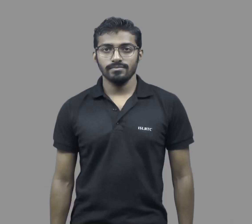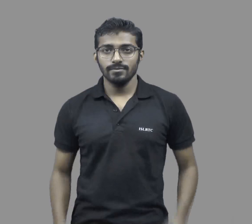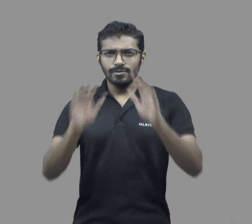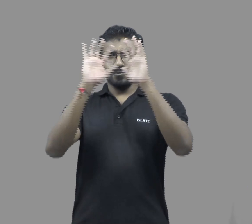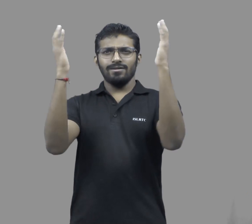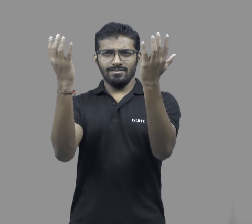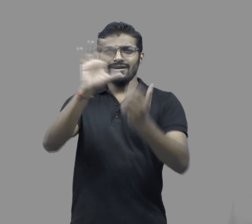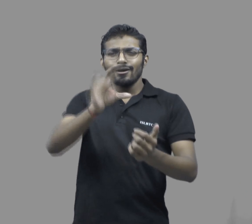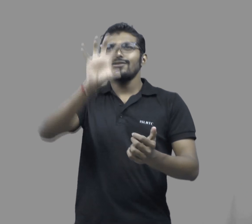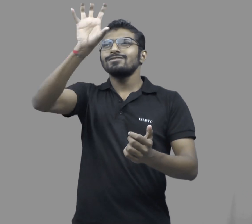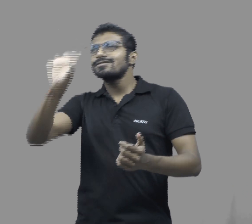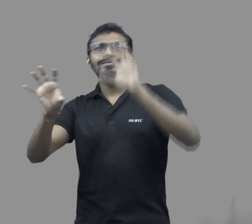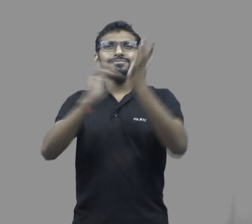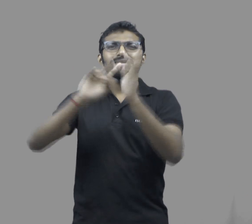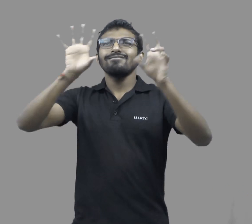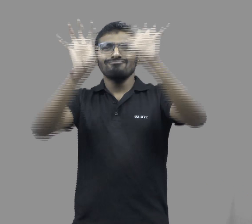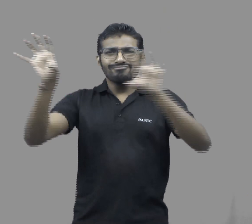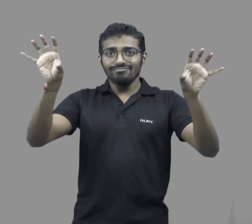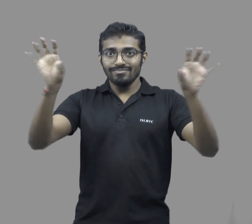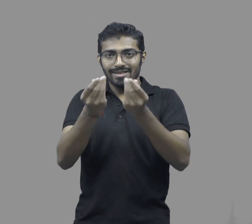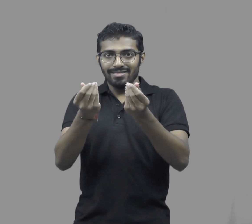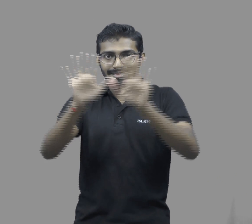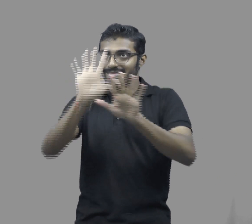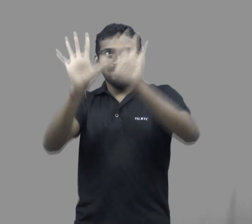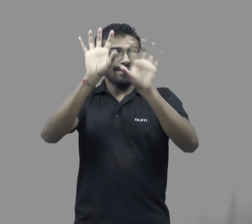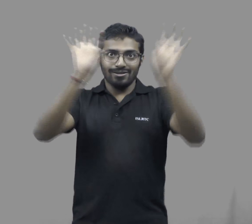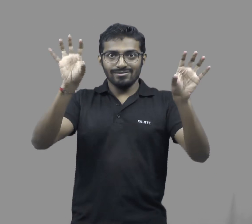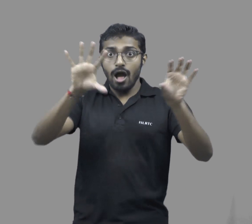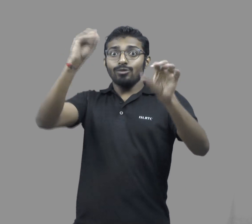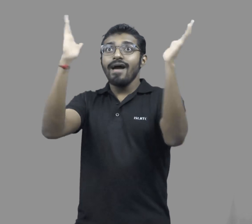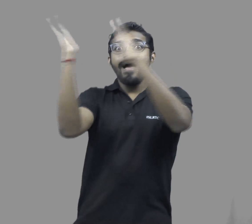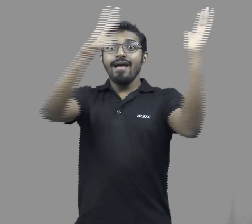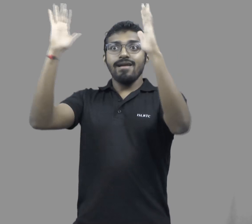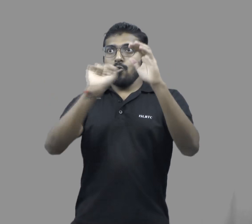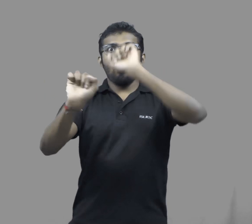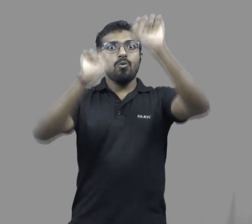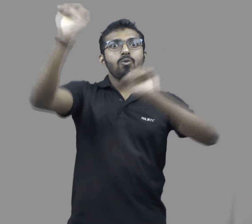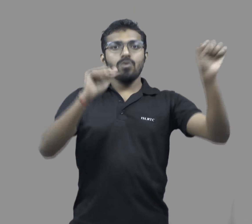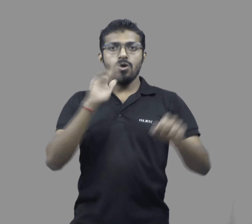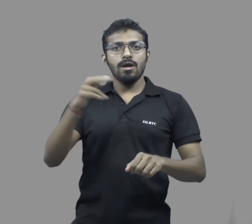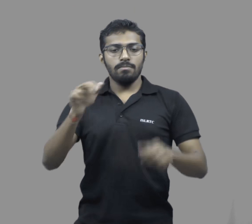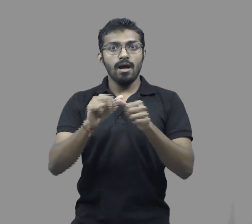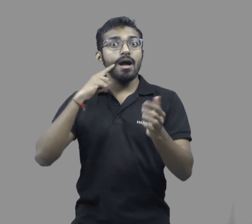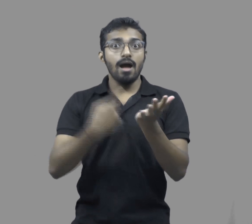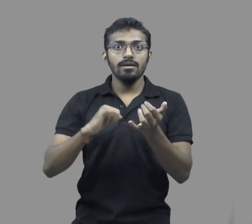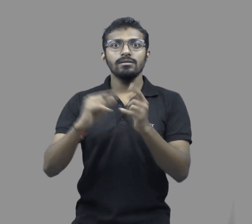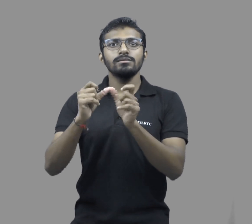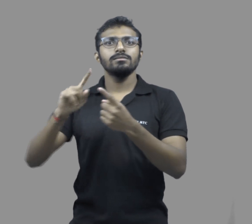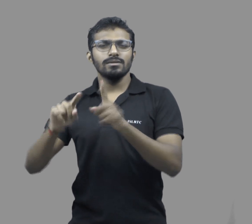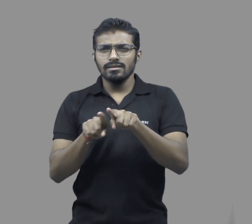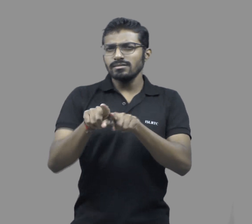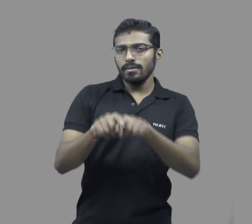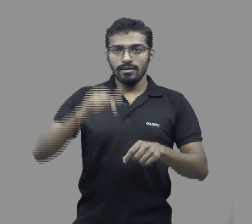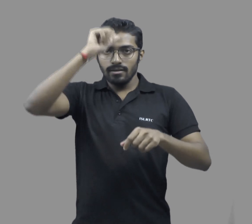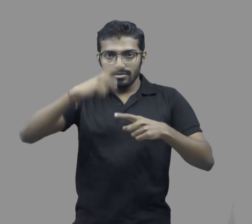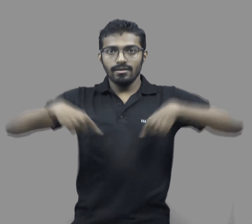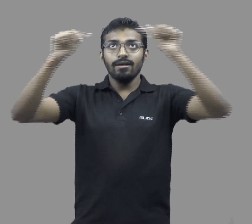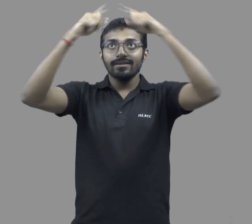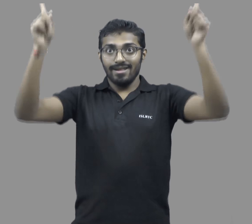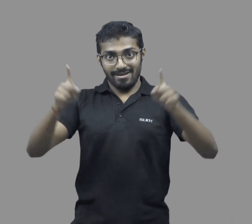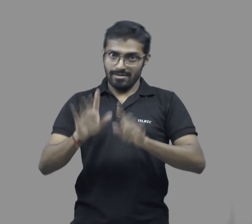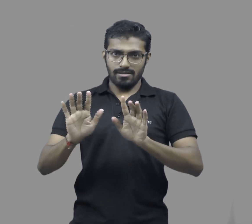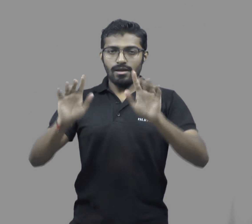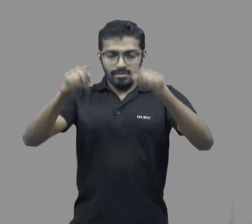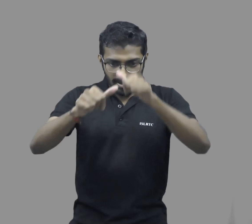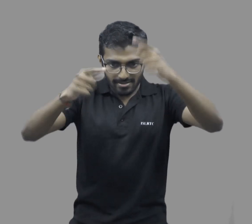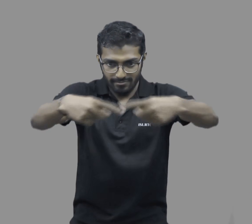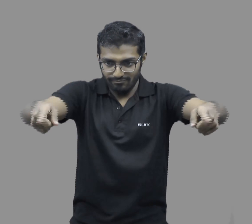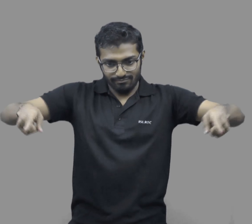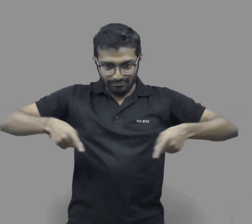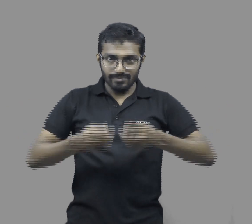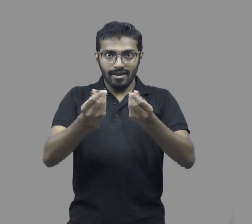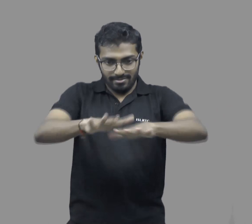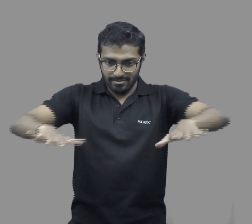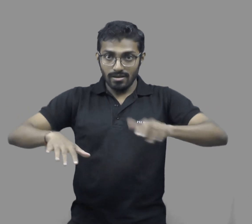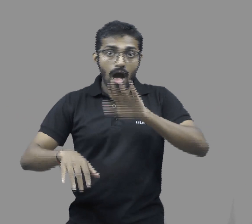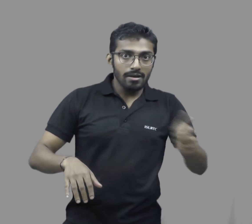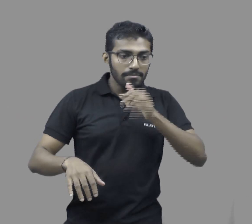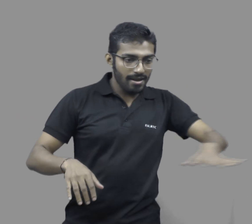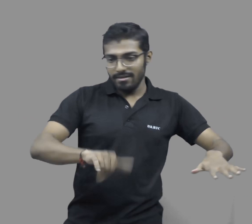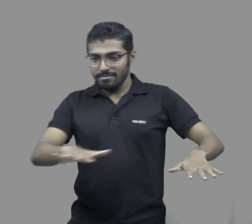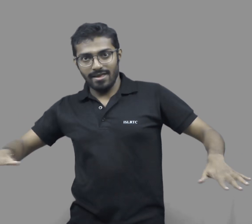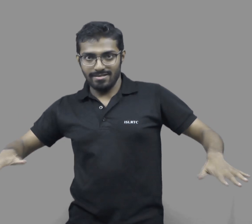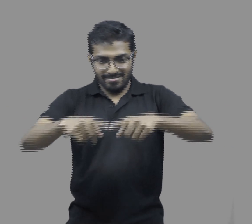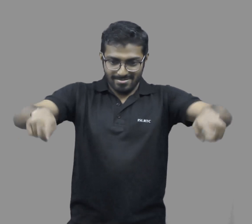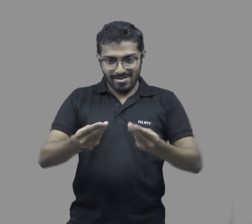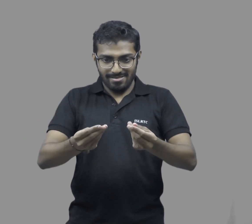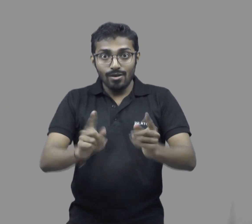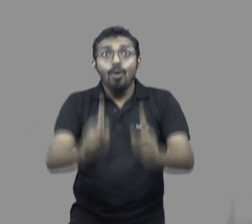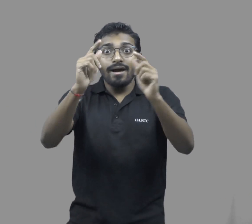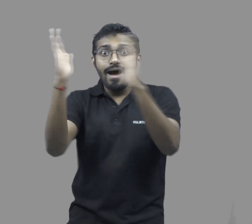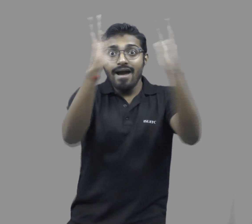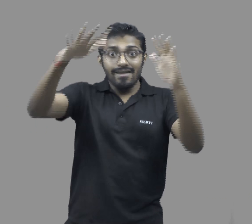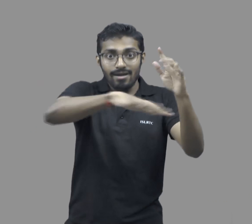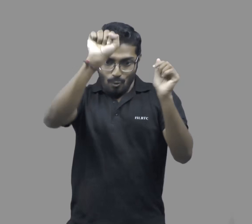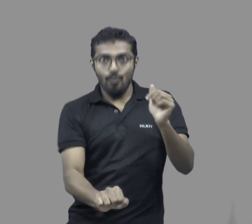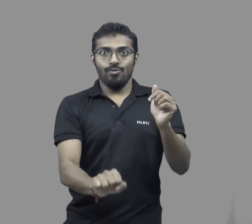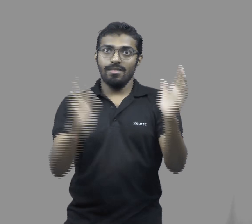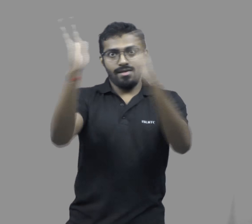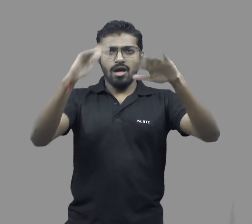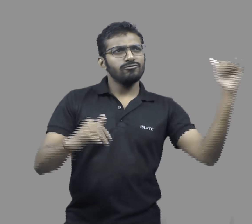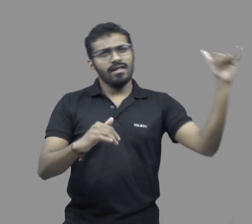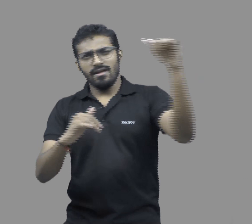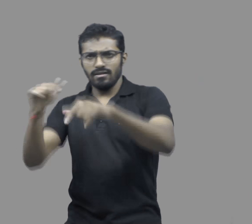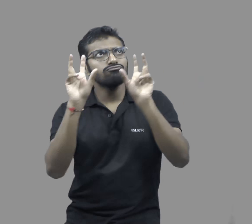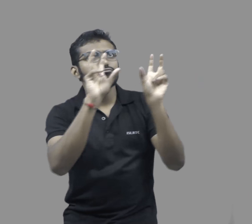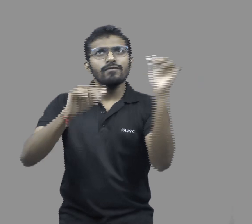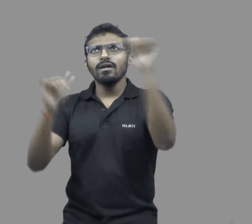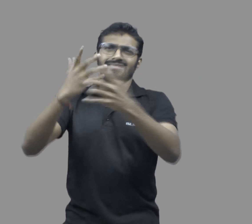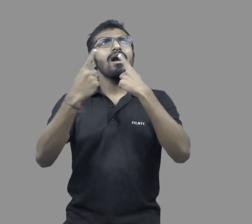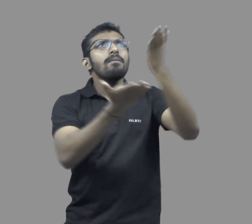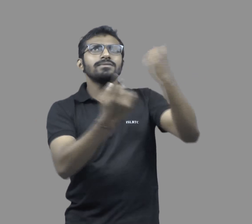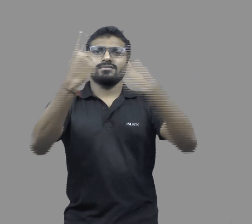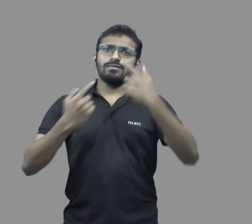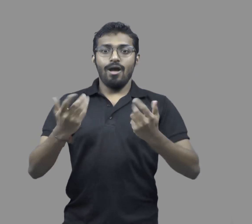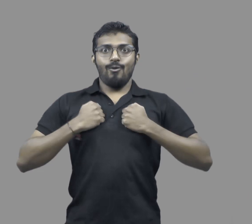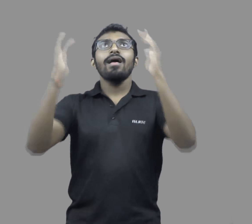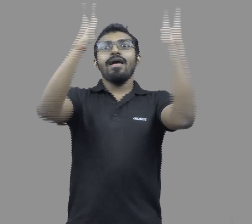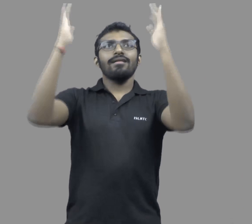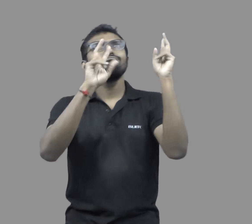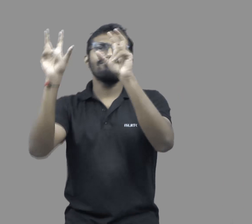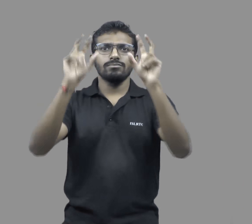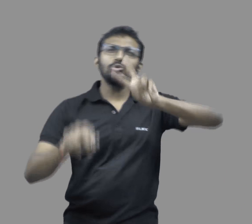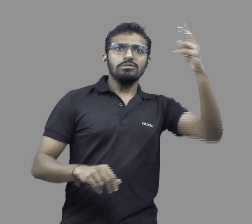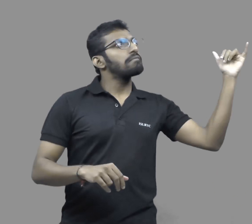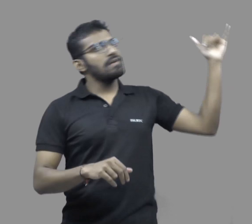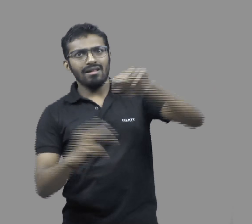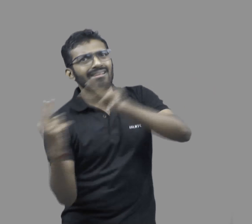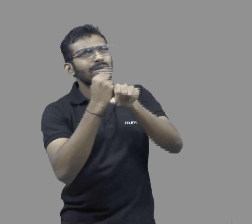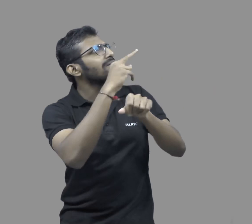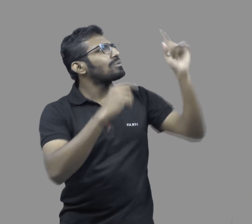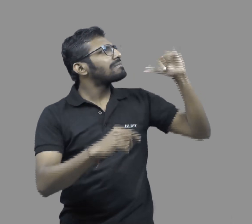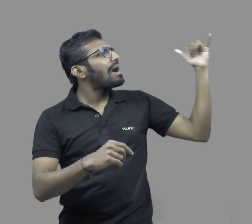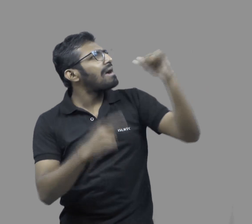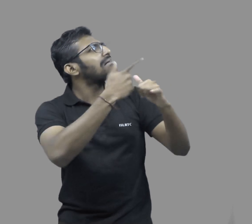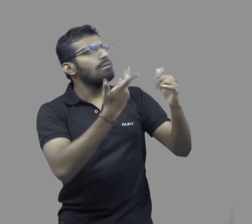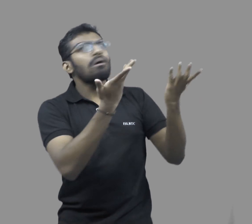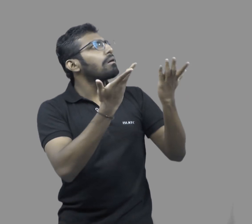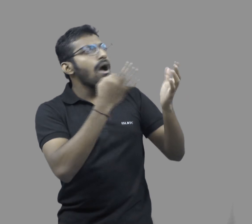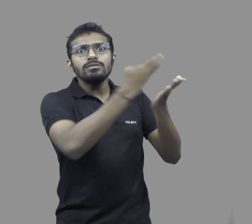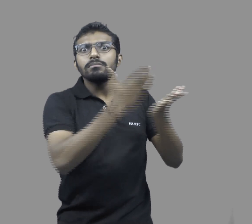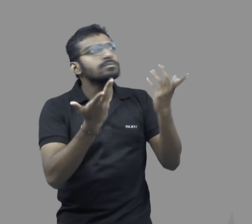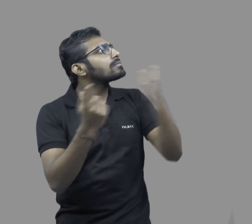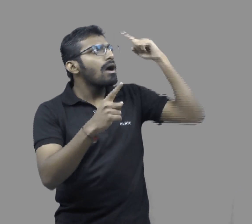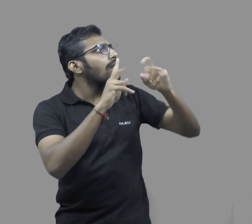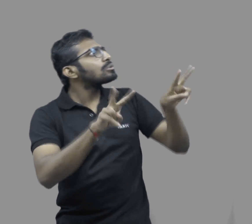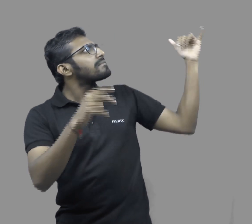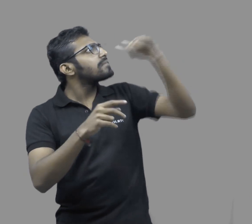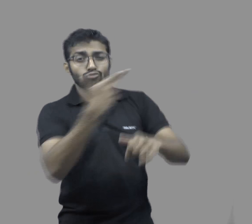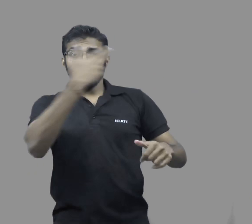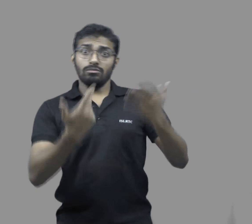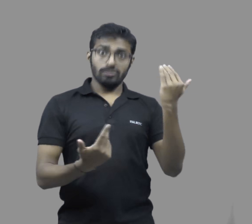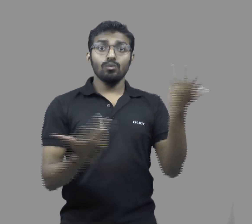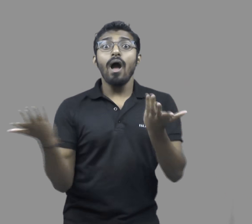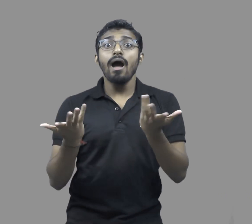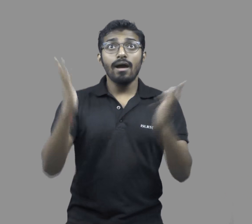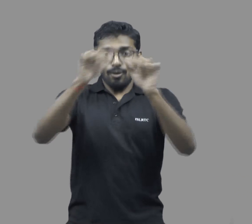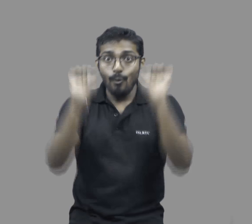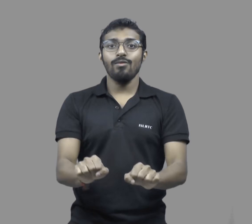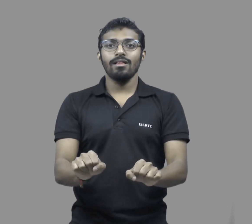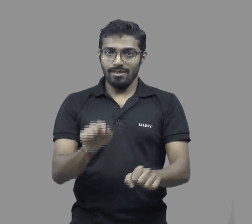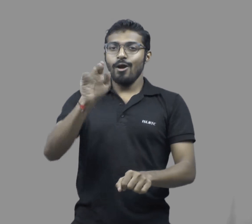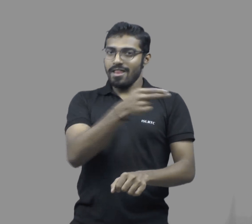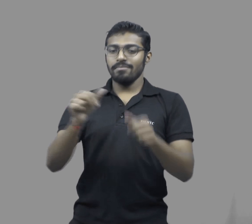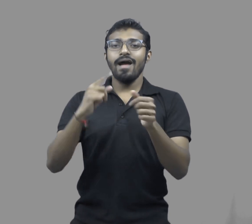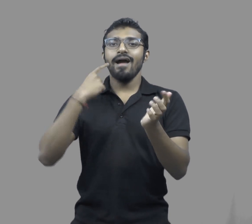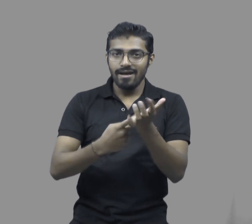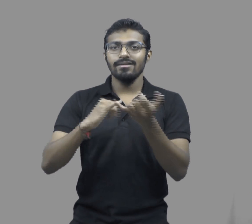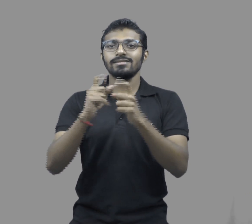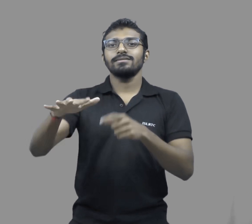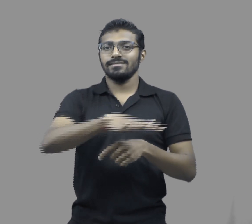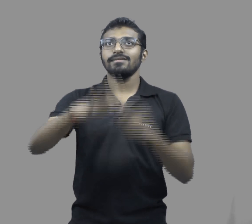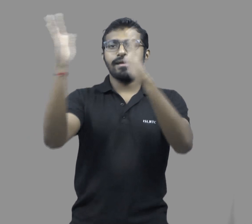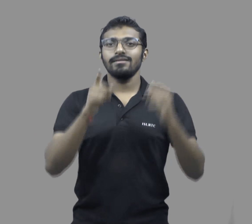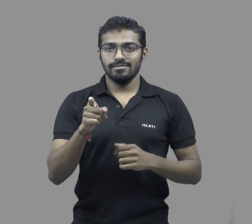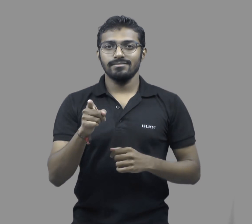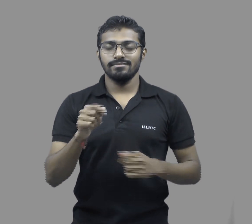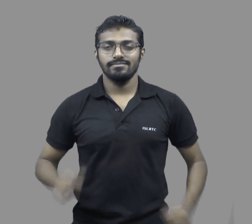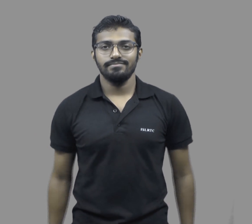Airspace